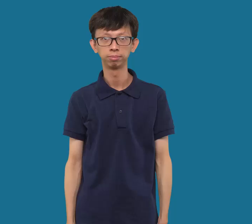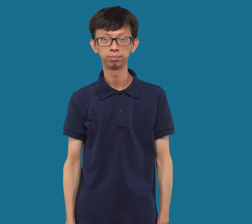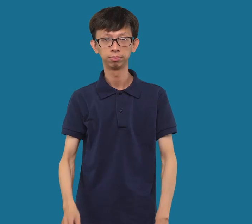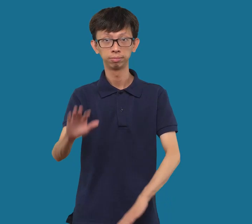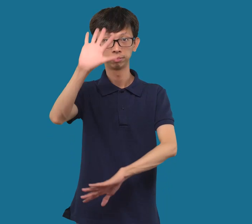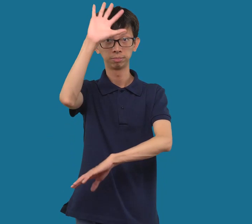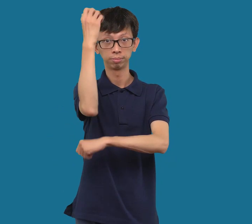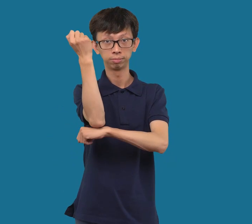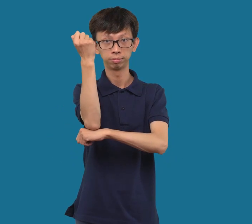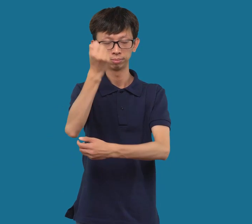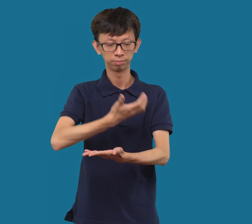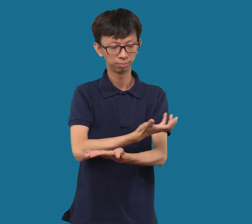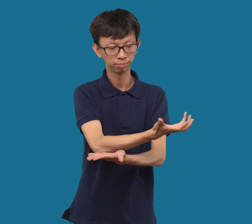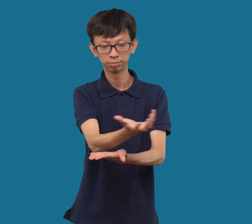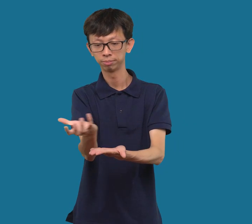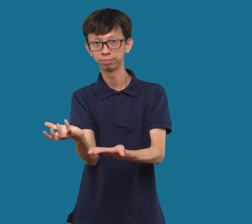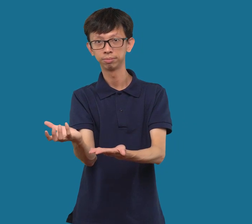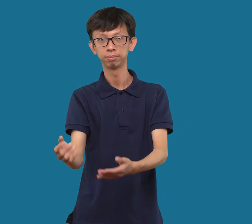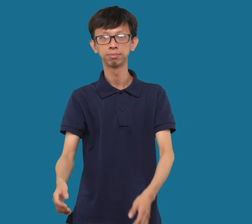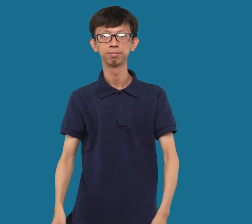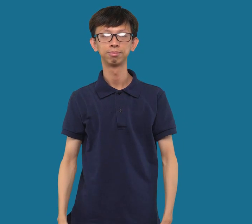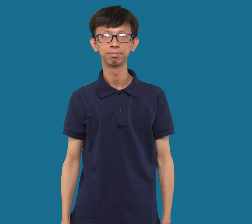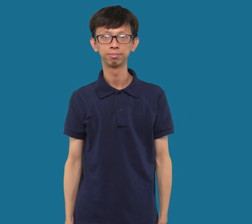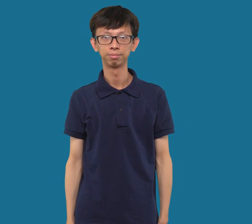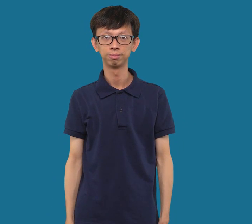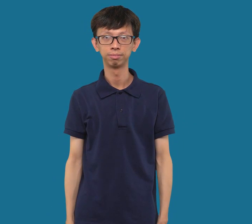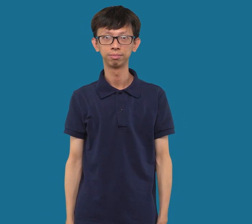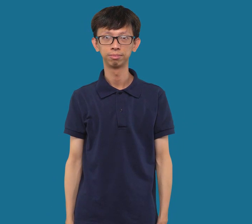mâm ngũ quả